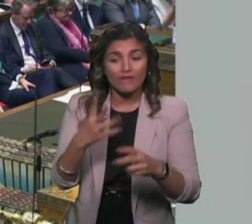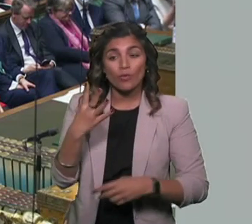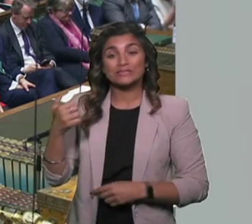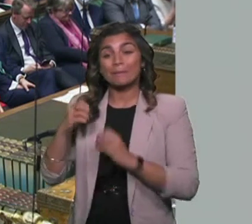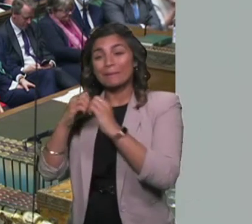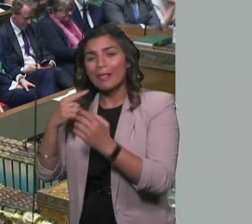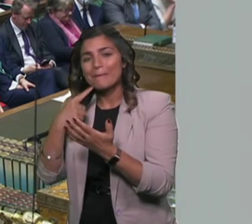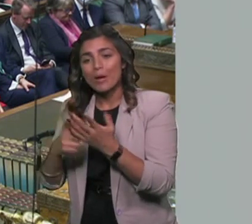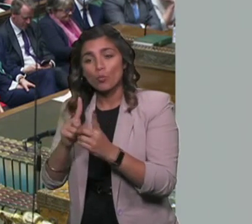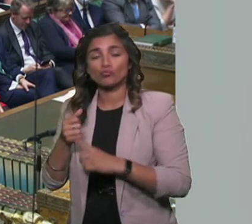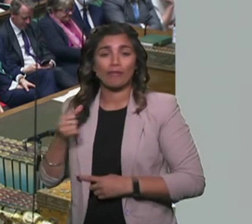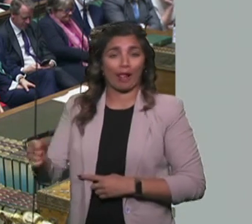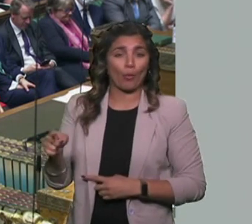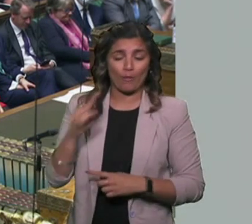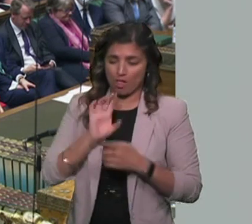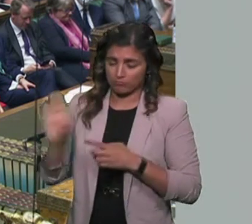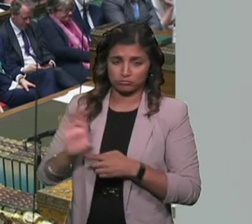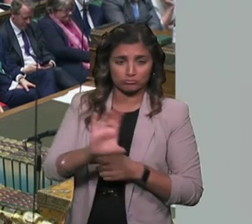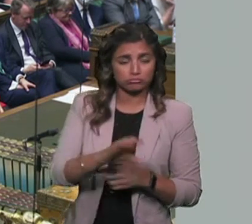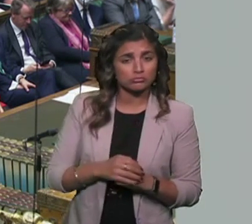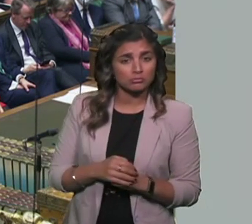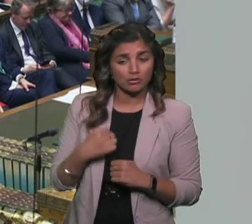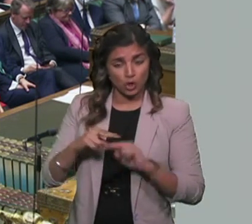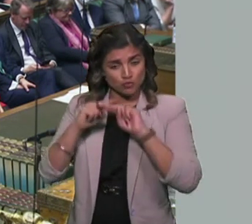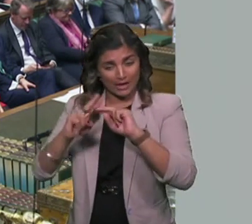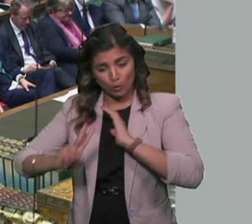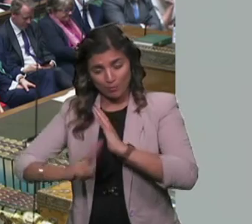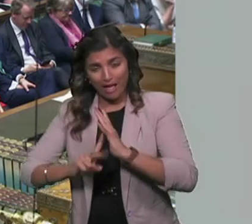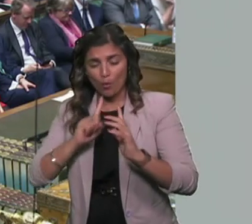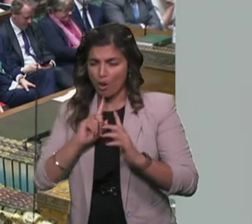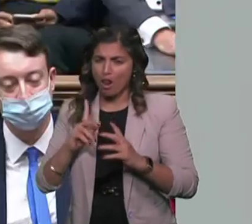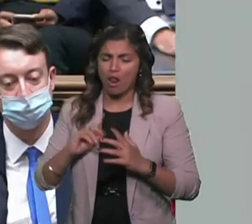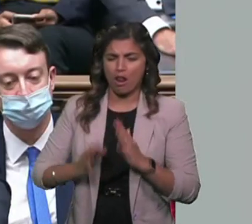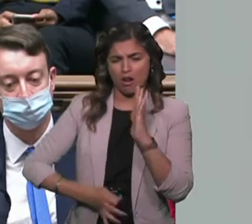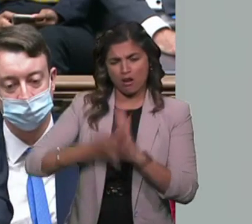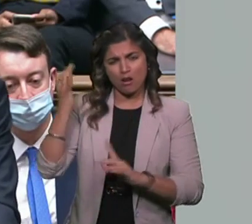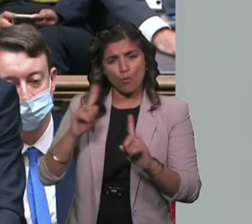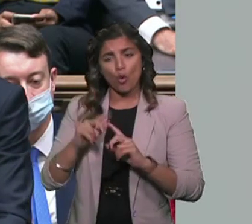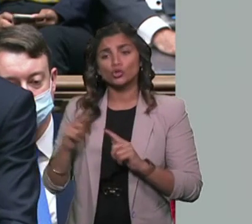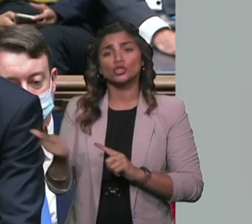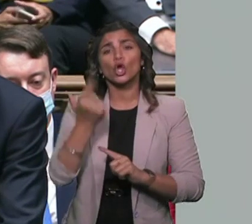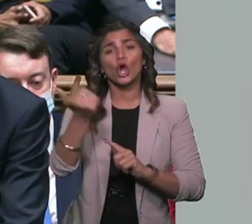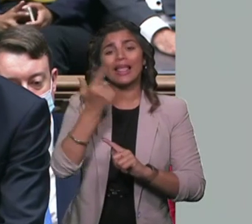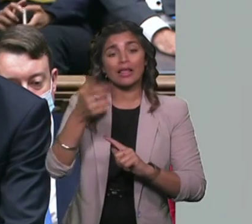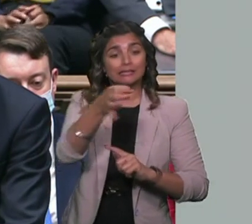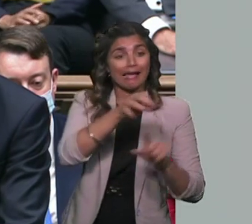Our integrated rail plan will be published soon, dramatically improving journey times between our towns and cities.